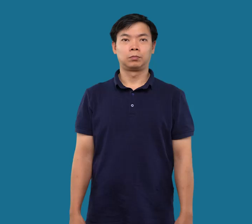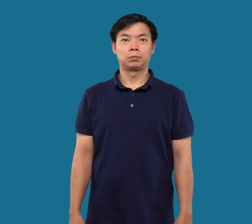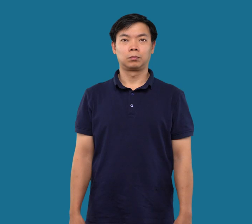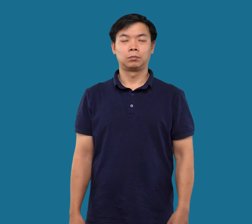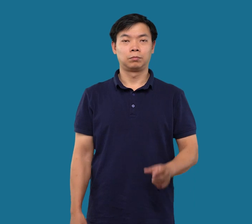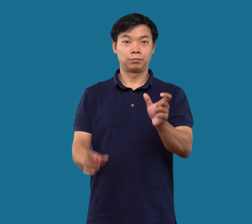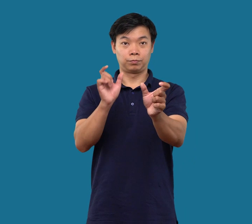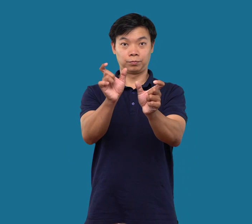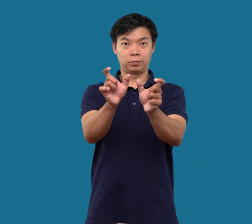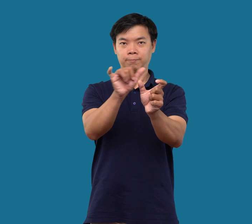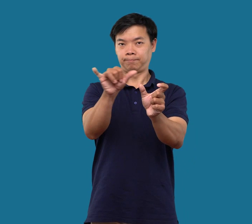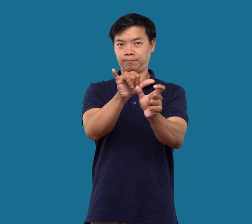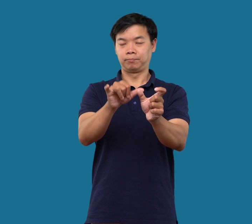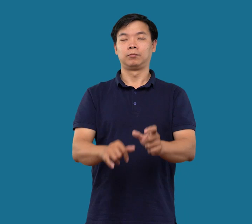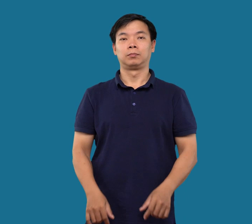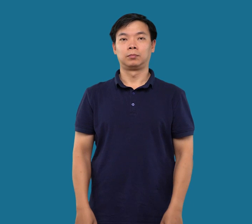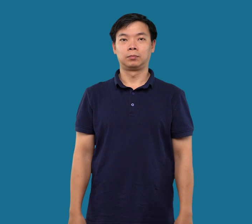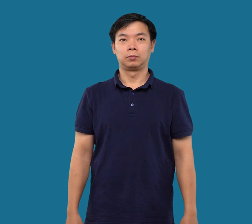từ đồng âm